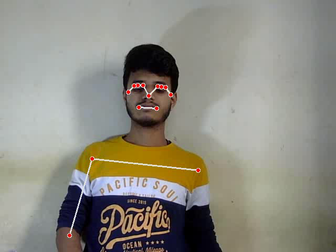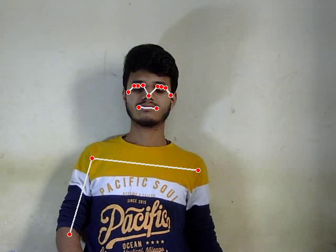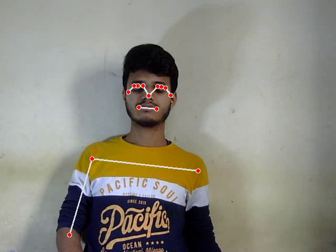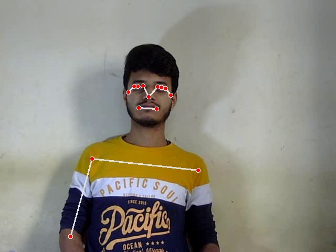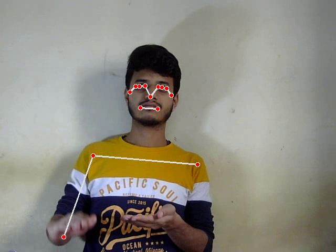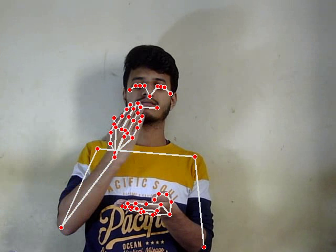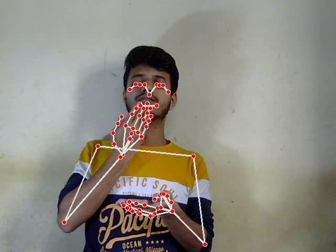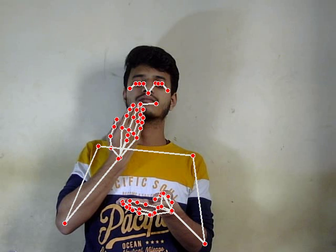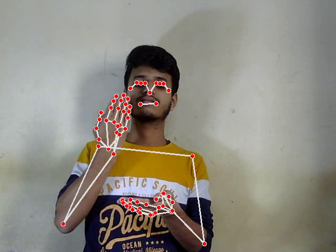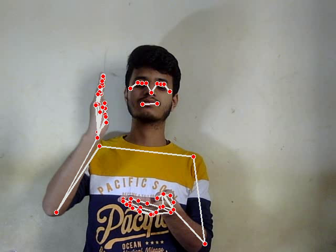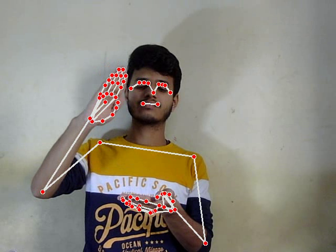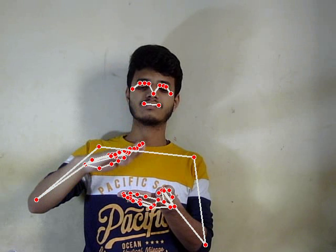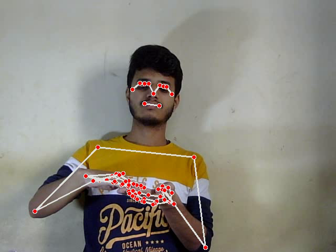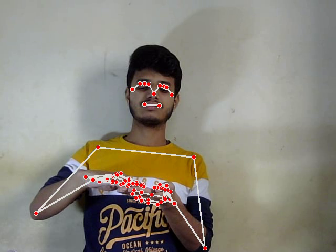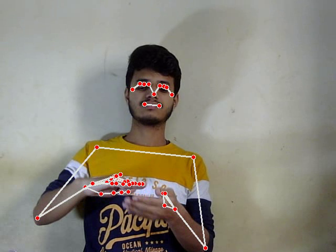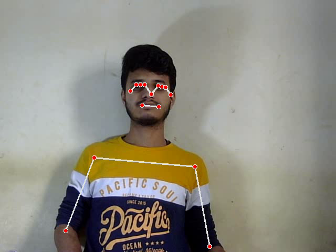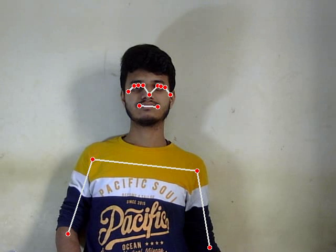bad